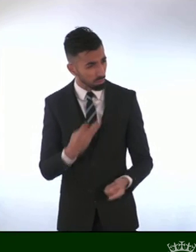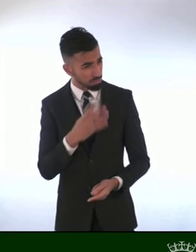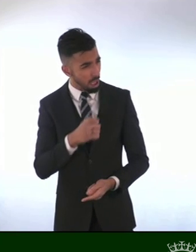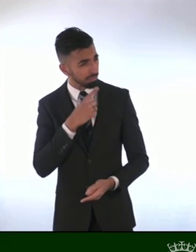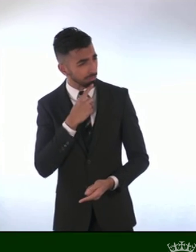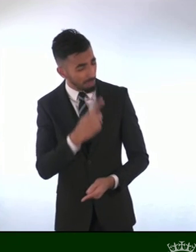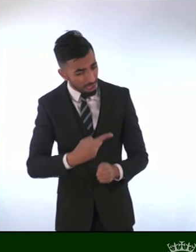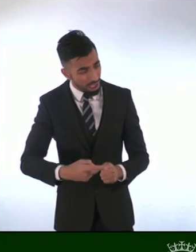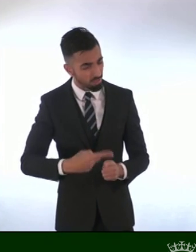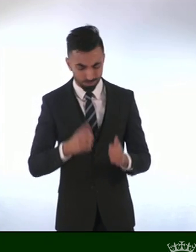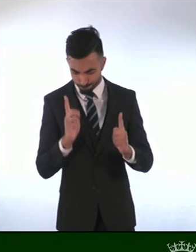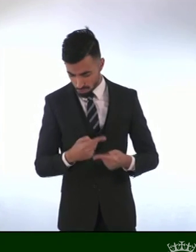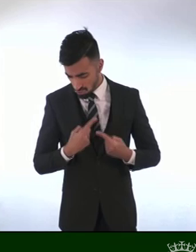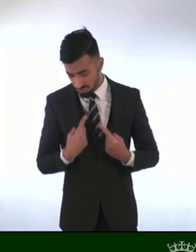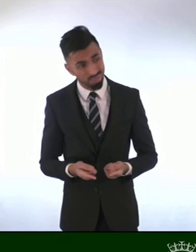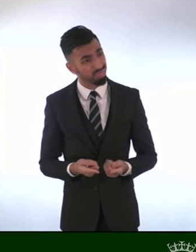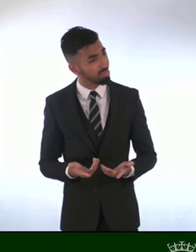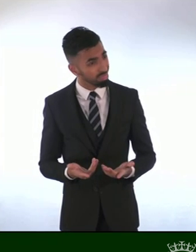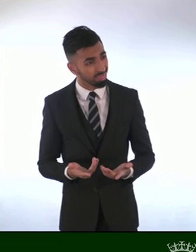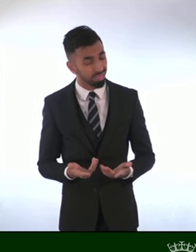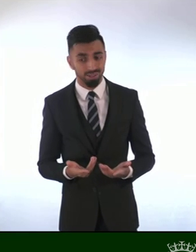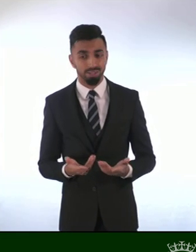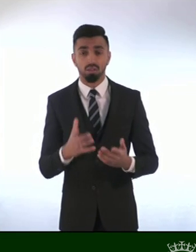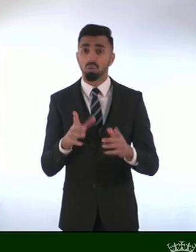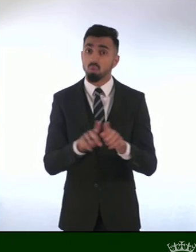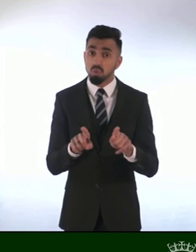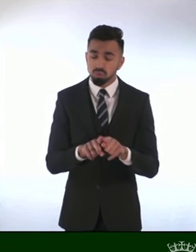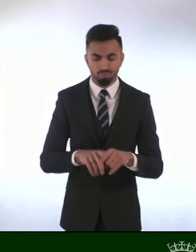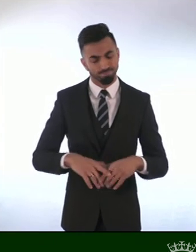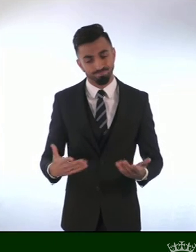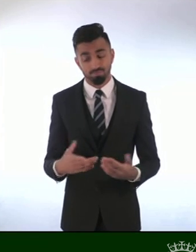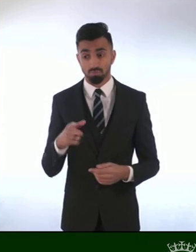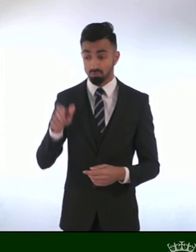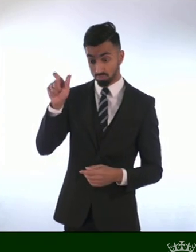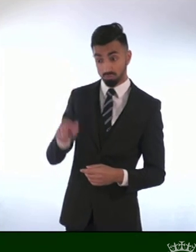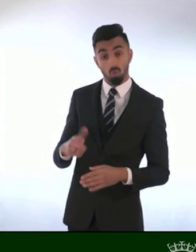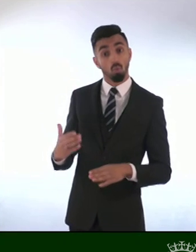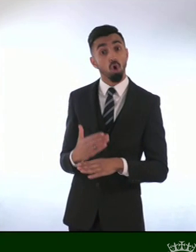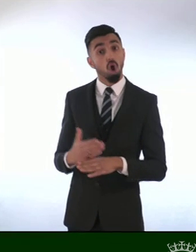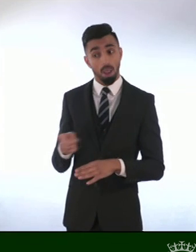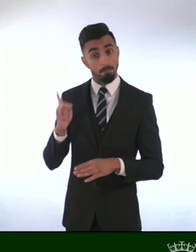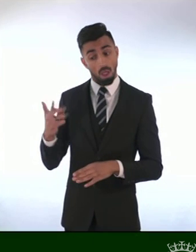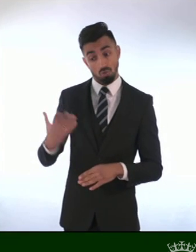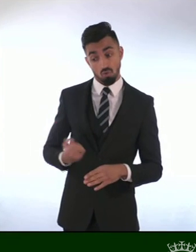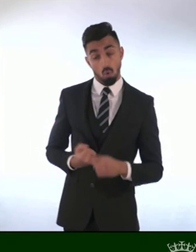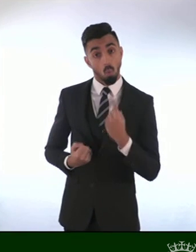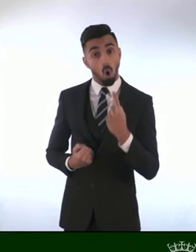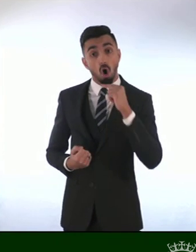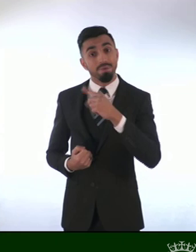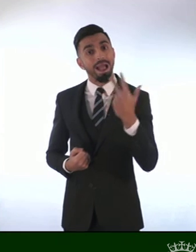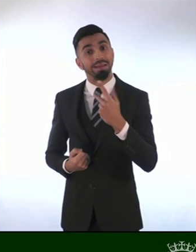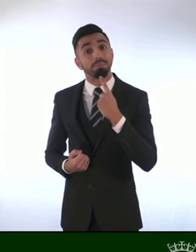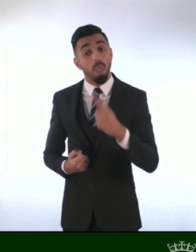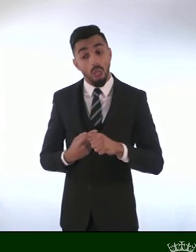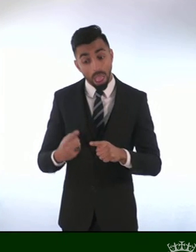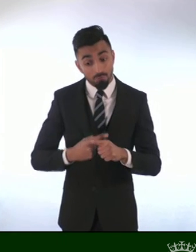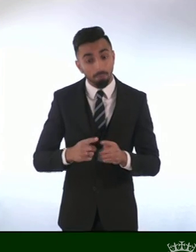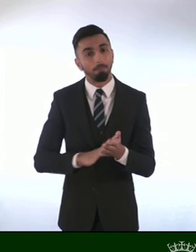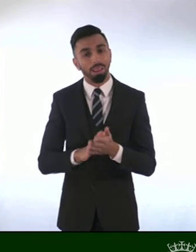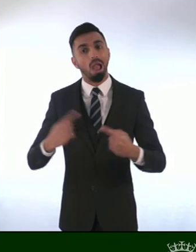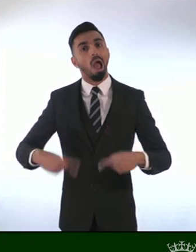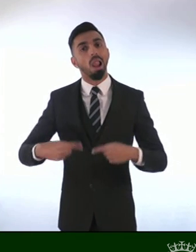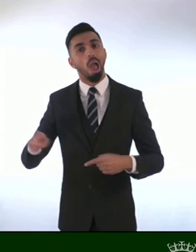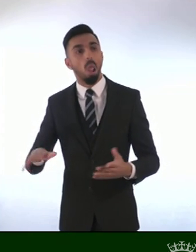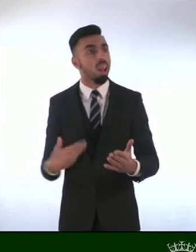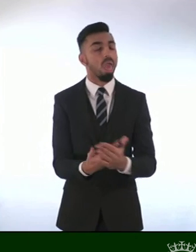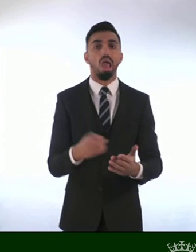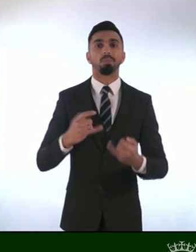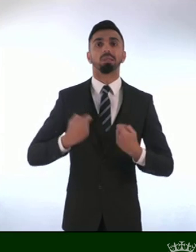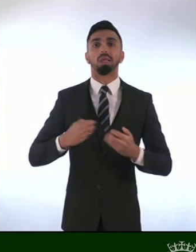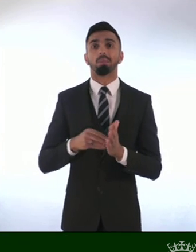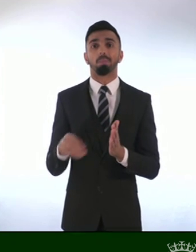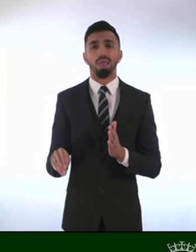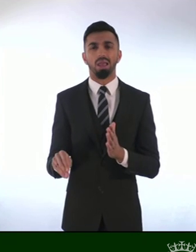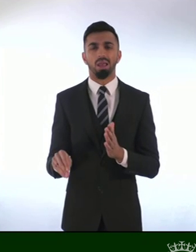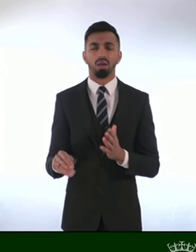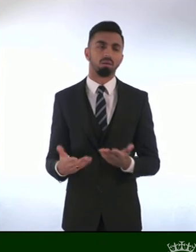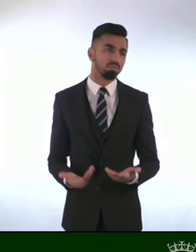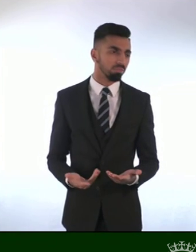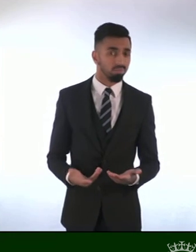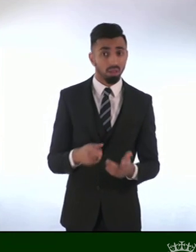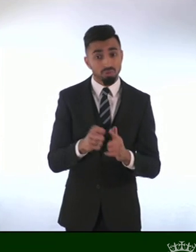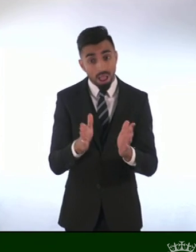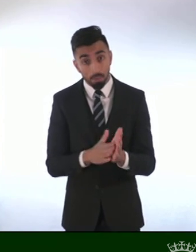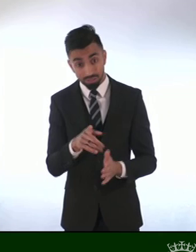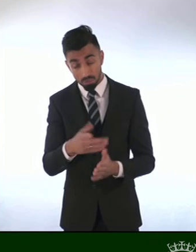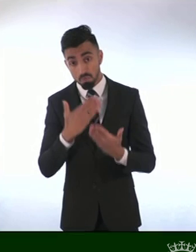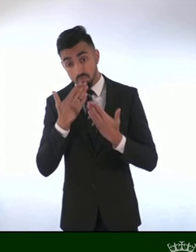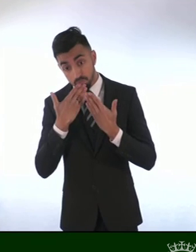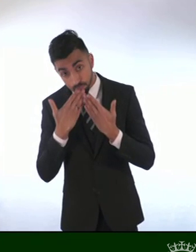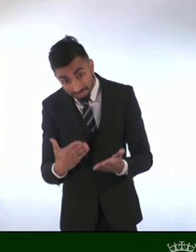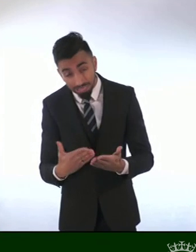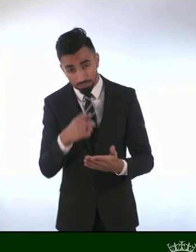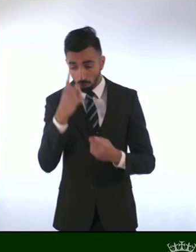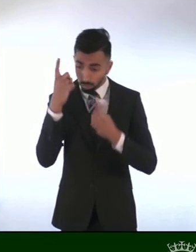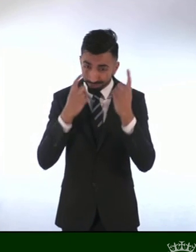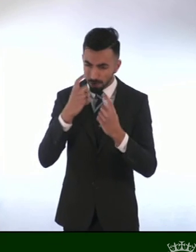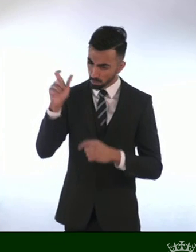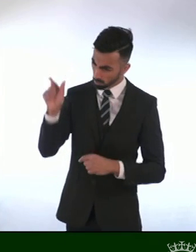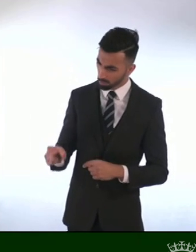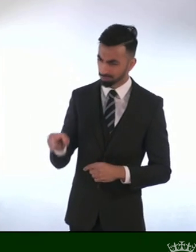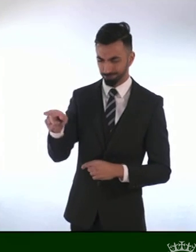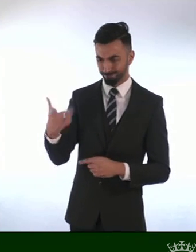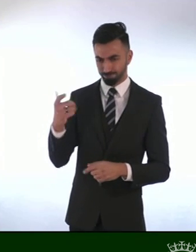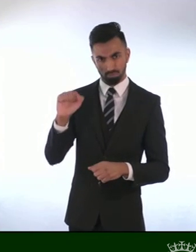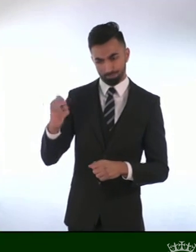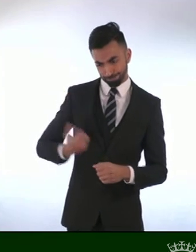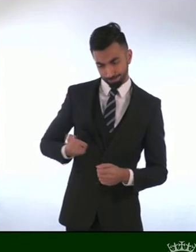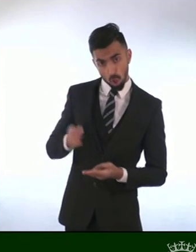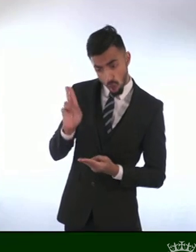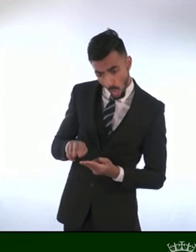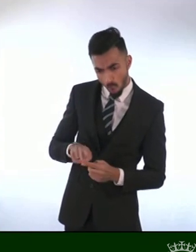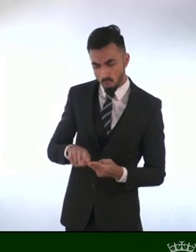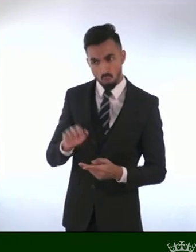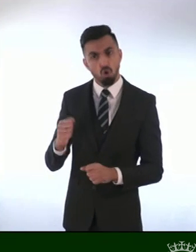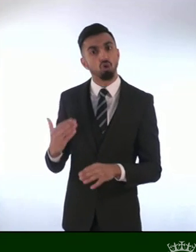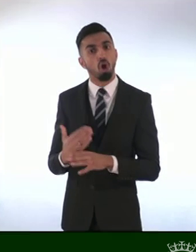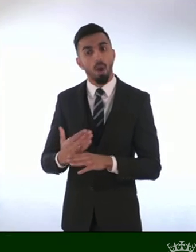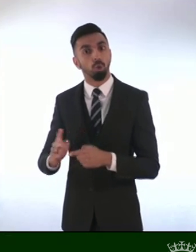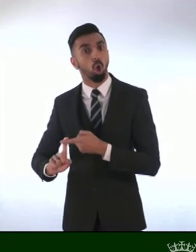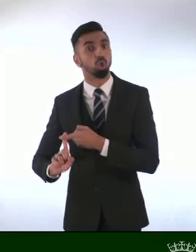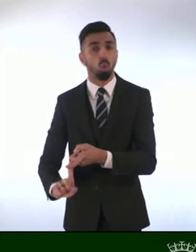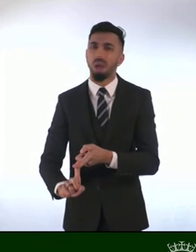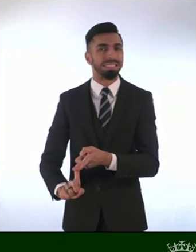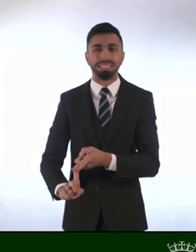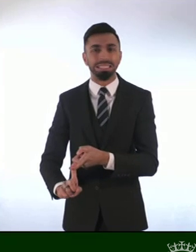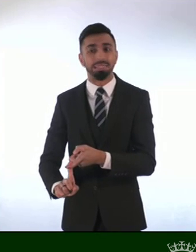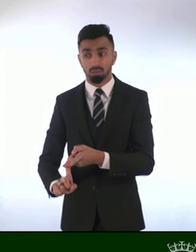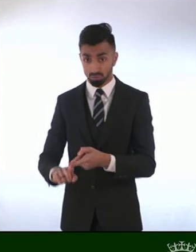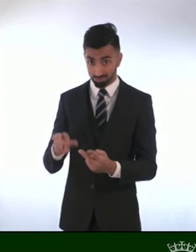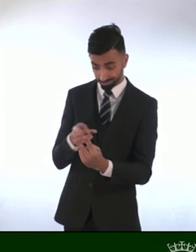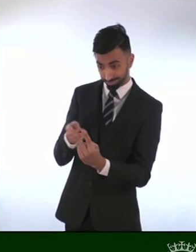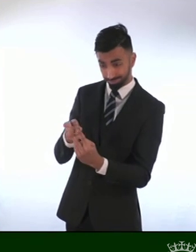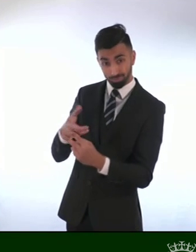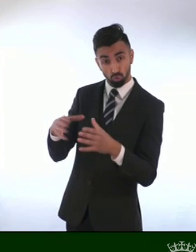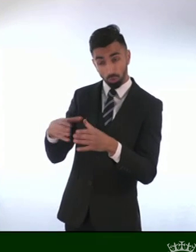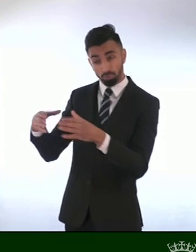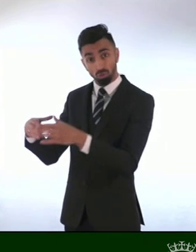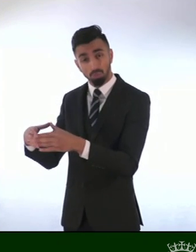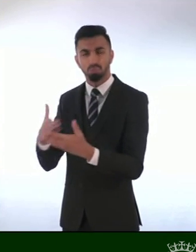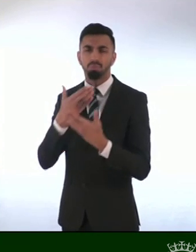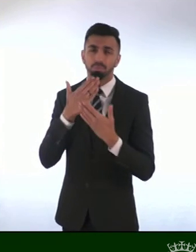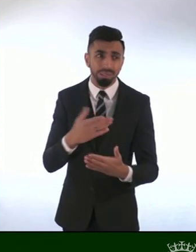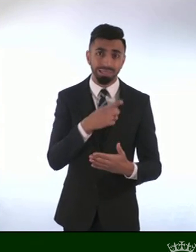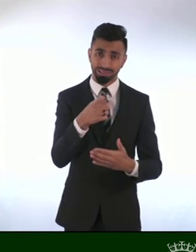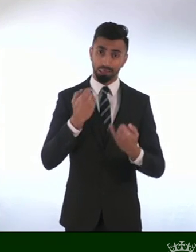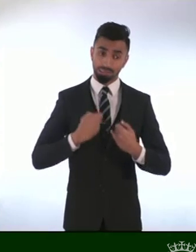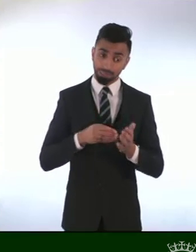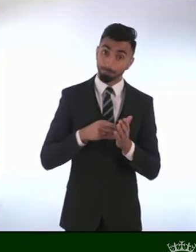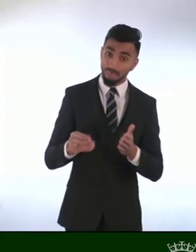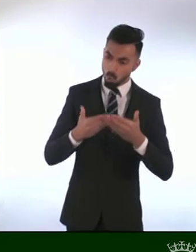In order to claim statutory sick pay, workers need to prove that they earn a minimum of £118 per week, so I hope that when the Prime Minister brings forward proposals he will give confidence to the millions of people who work in low-income jobs, are in insecure work or are self-employed, and will commit to extending very much enhanced statutory sick pay to all workers.